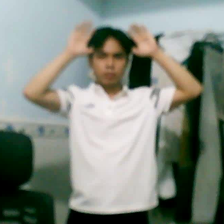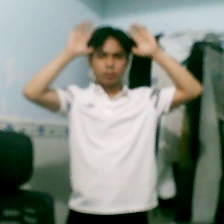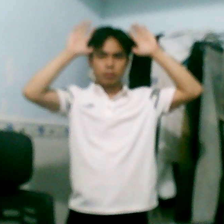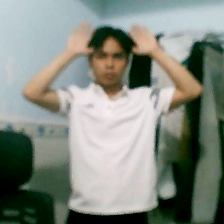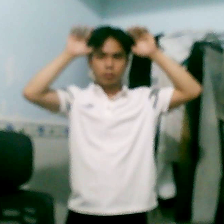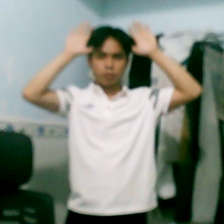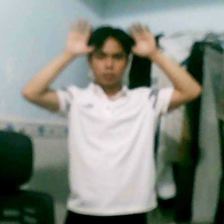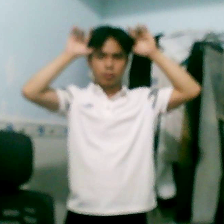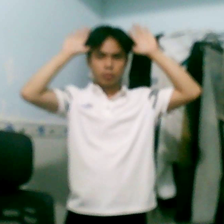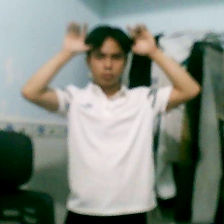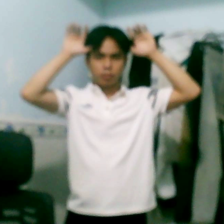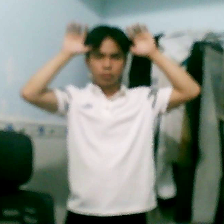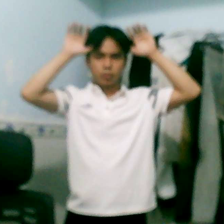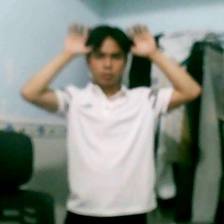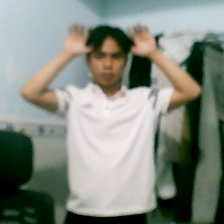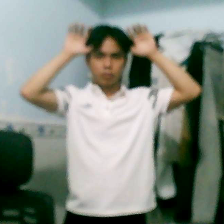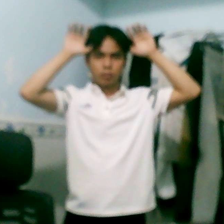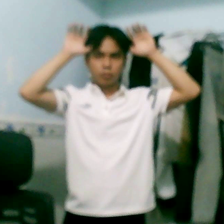cho